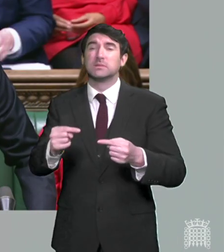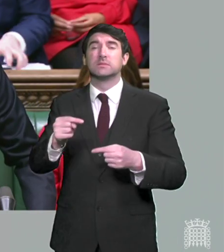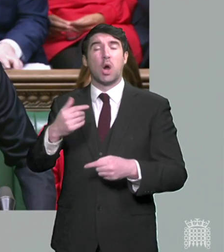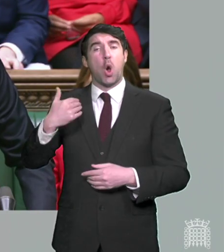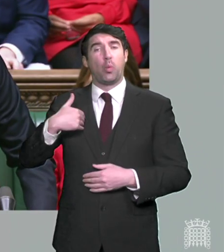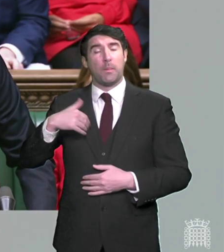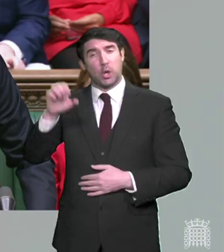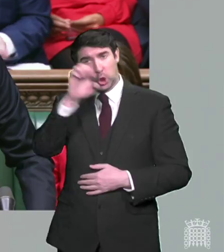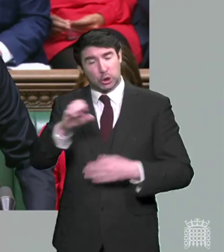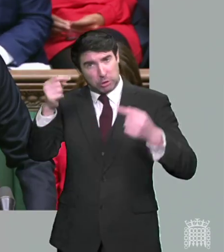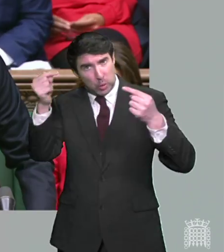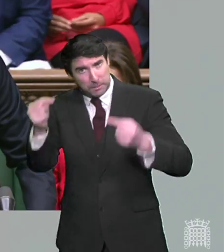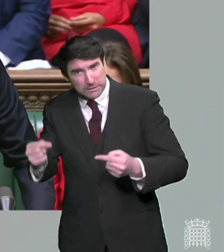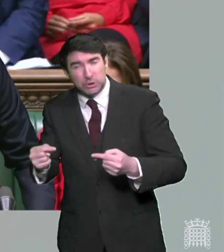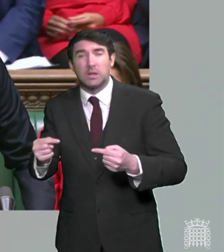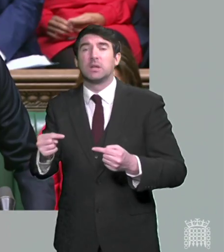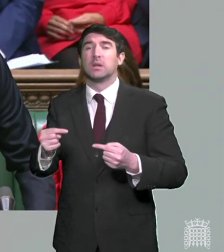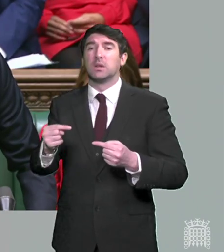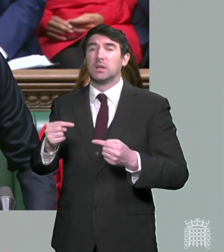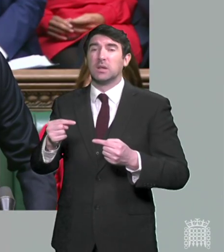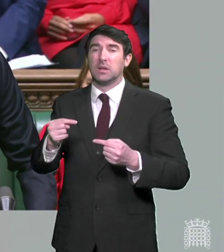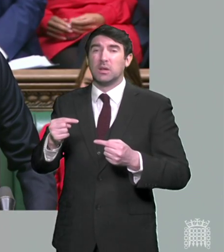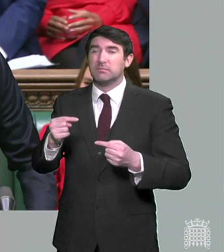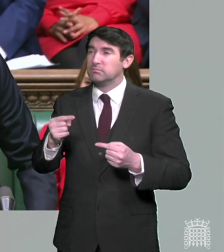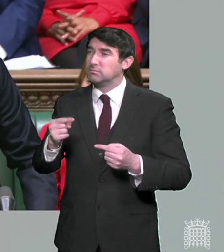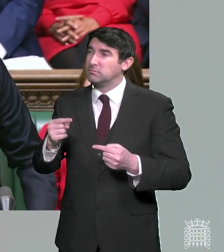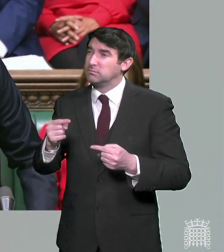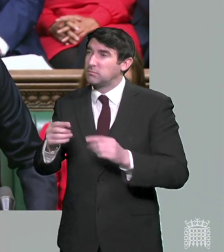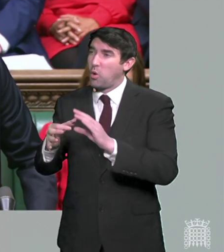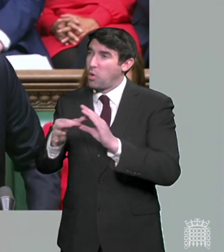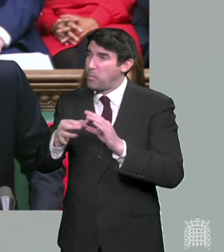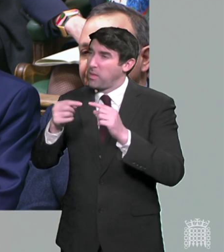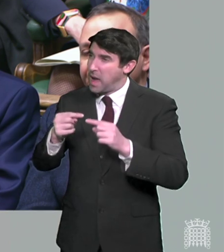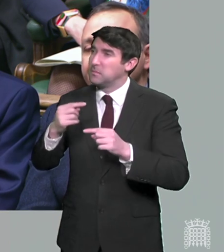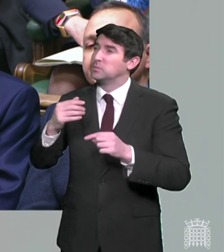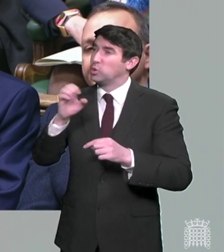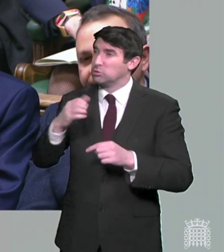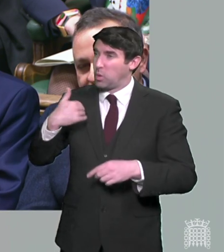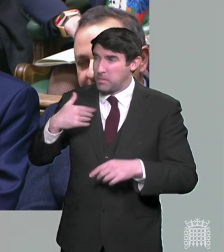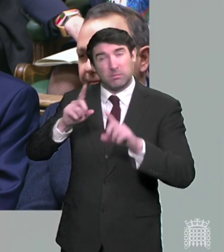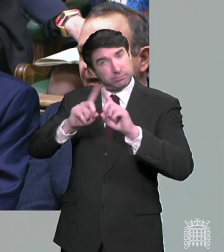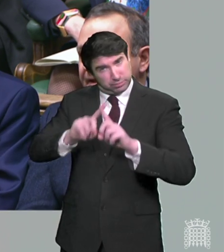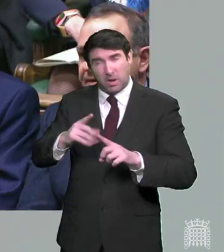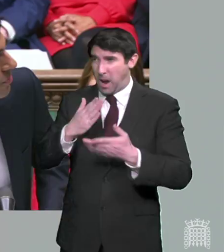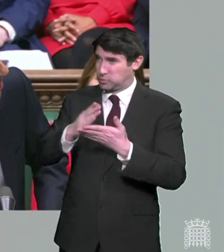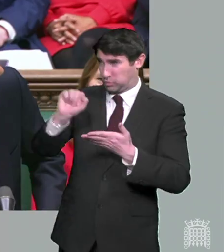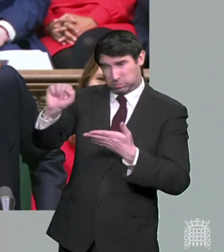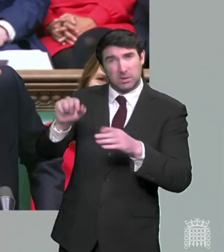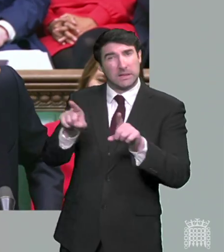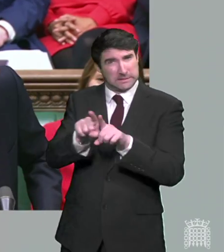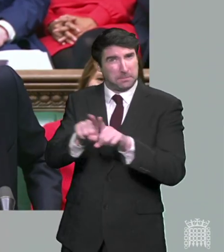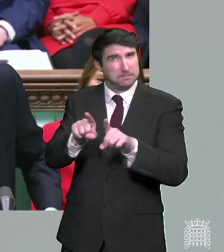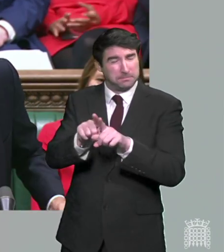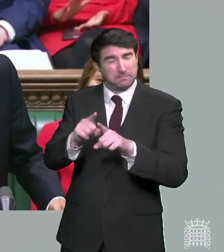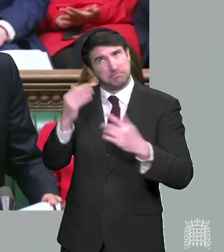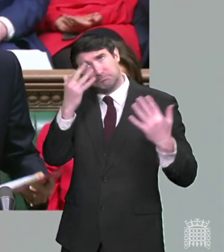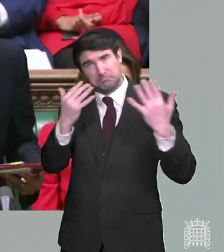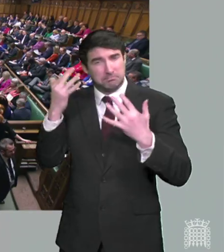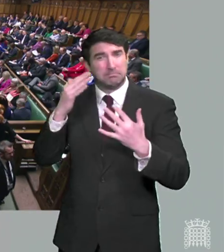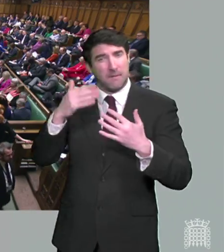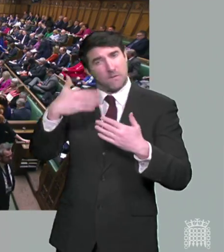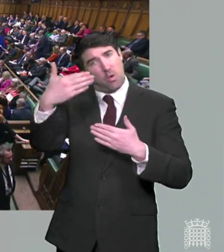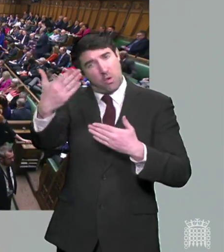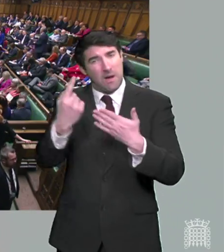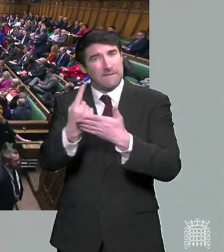I understand that the relevant UK sporting authorities are looking at the location, and I am sure they will be considering Burghley, in my right honourable Friend’s constituency, in the near future.